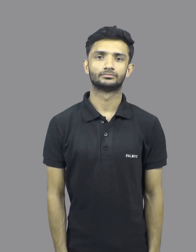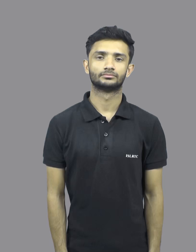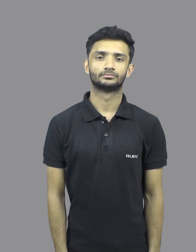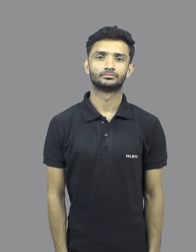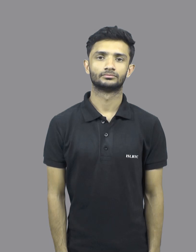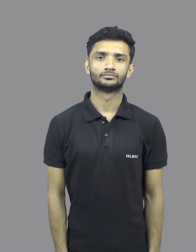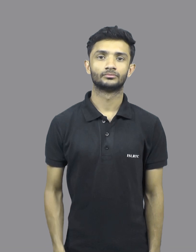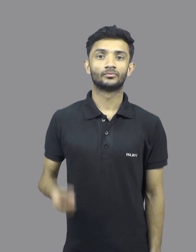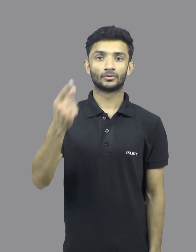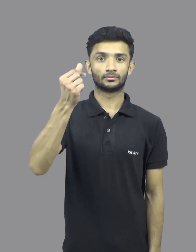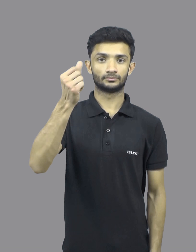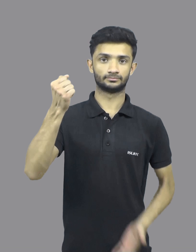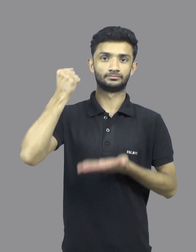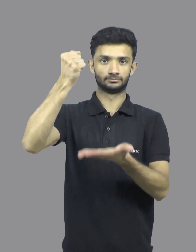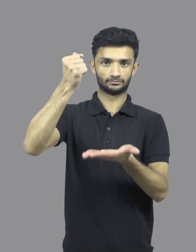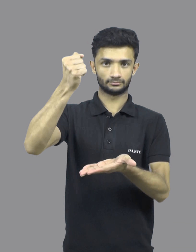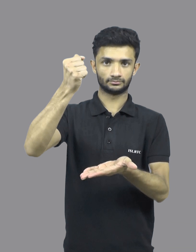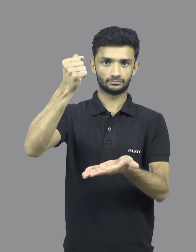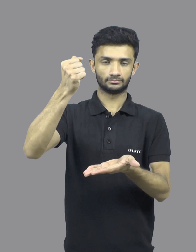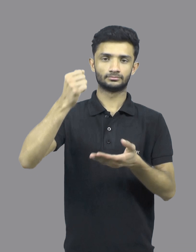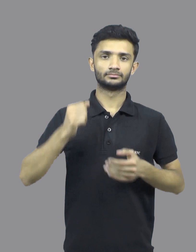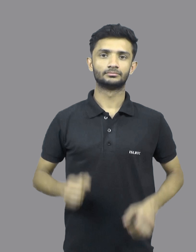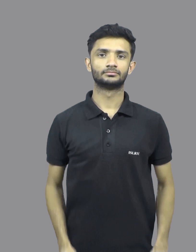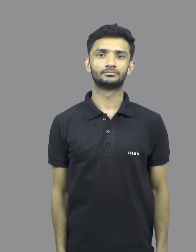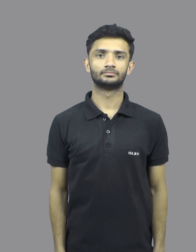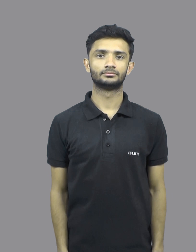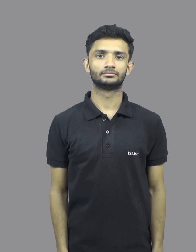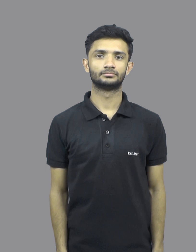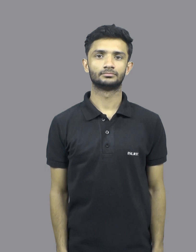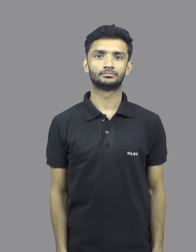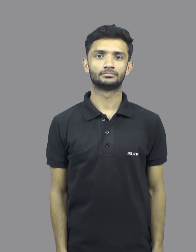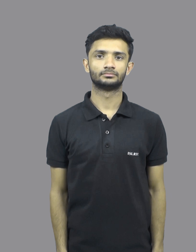Budget Funds